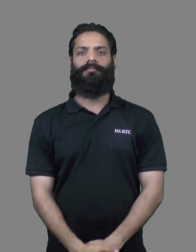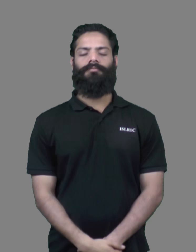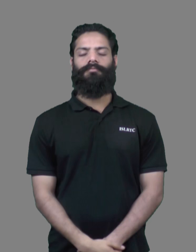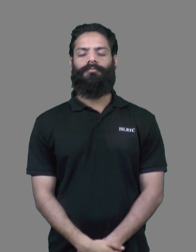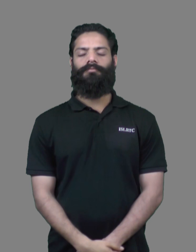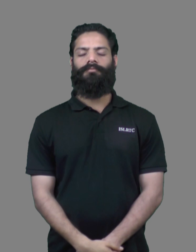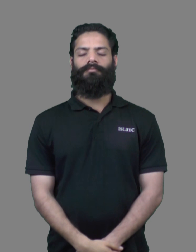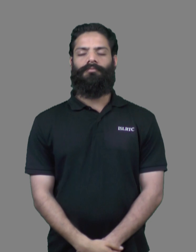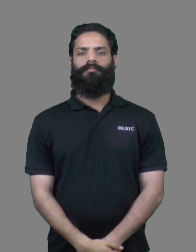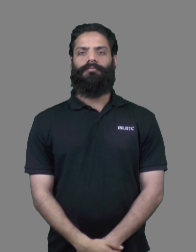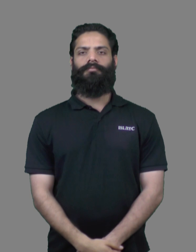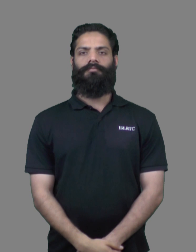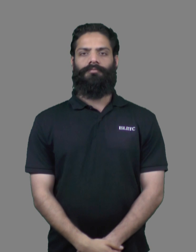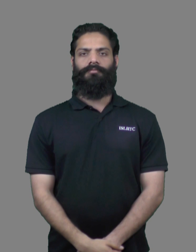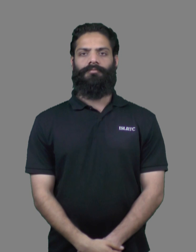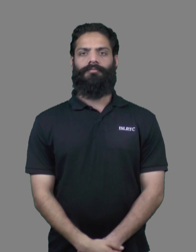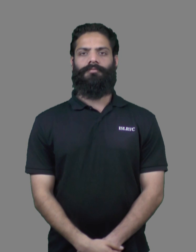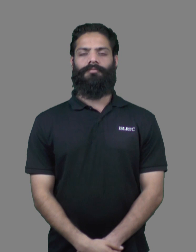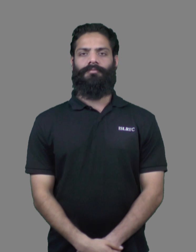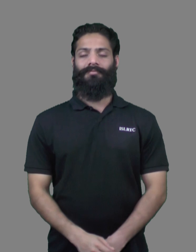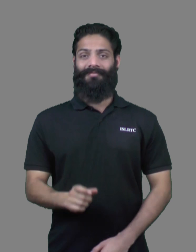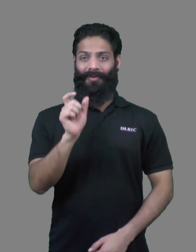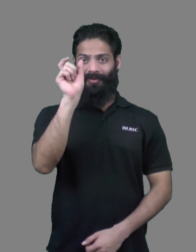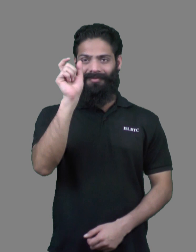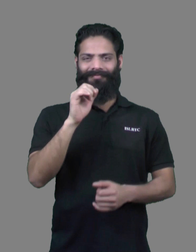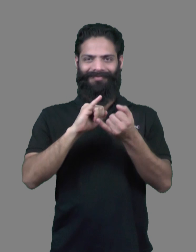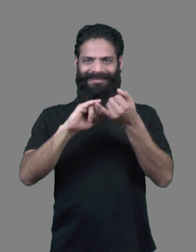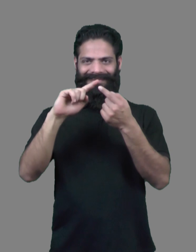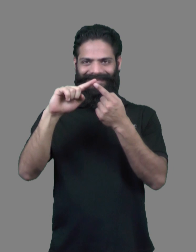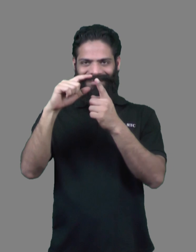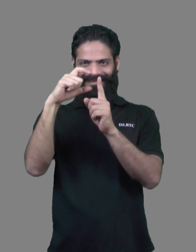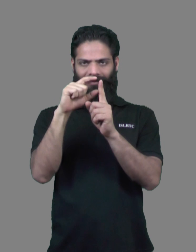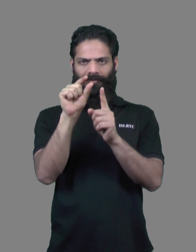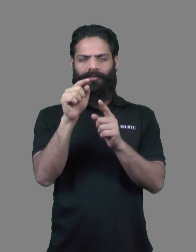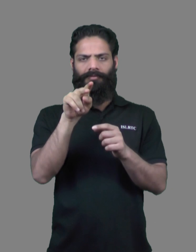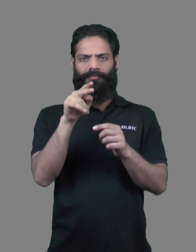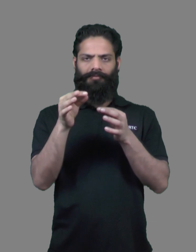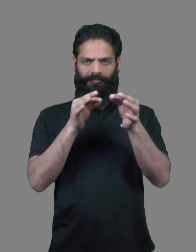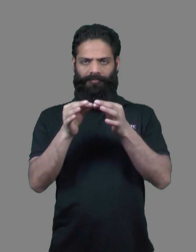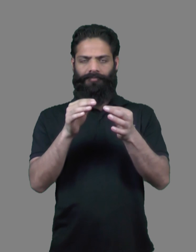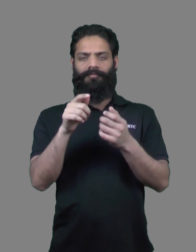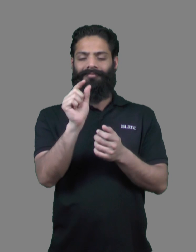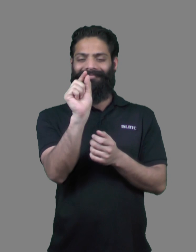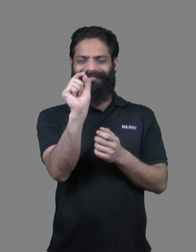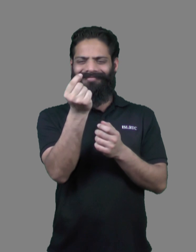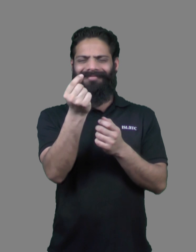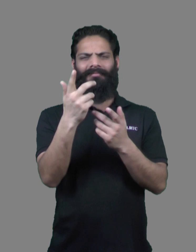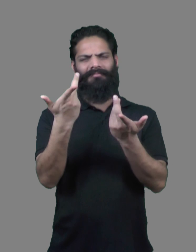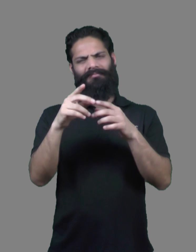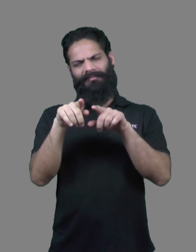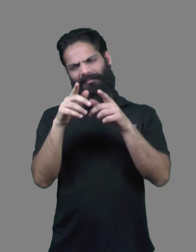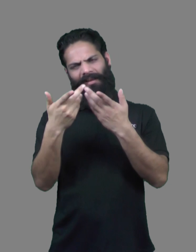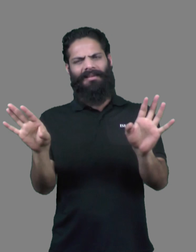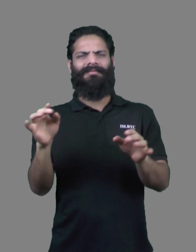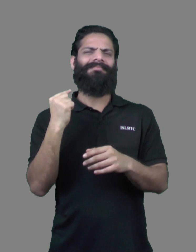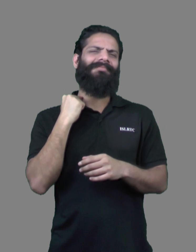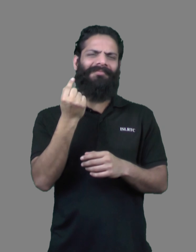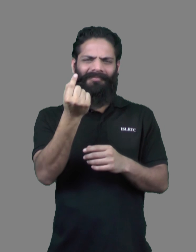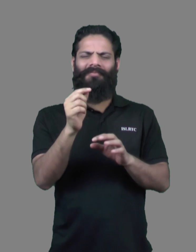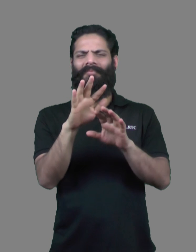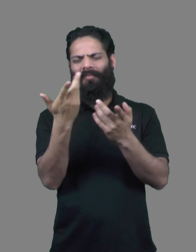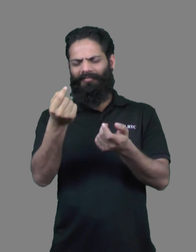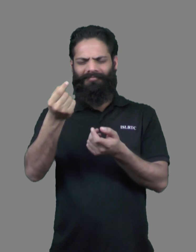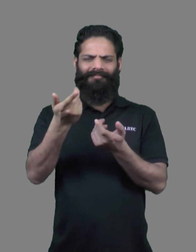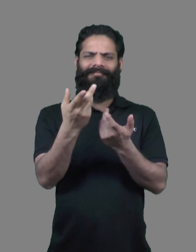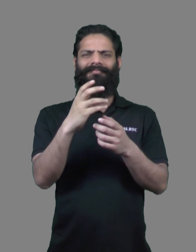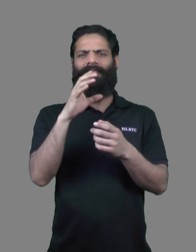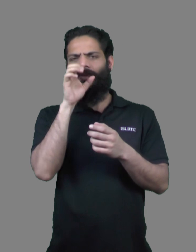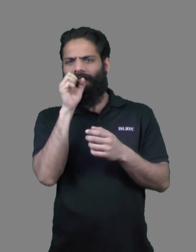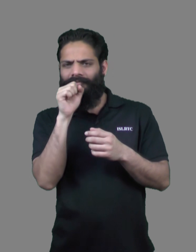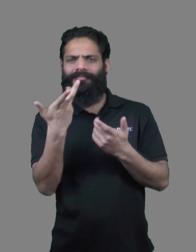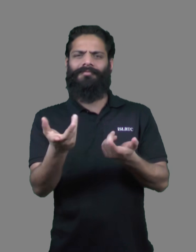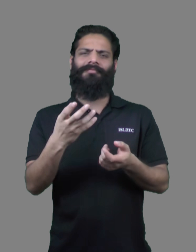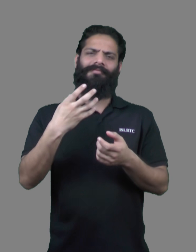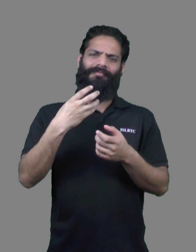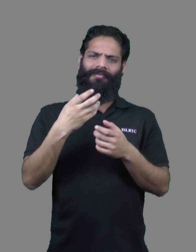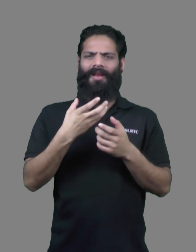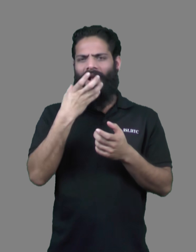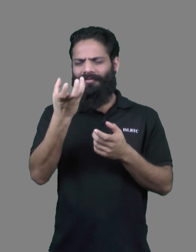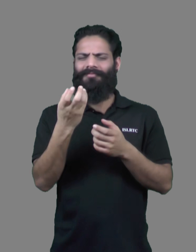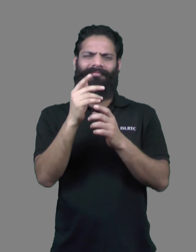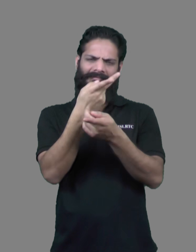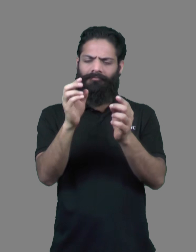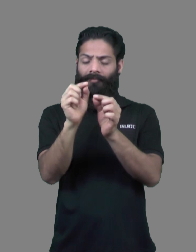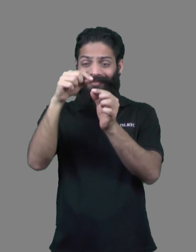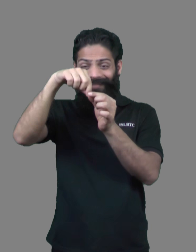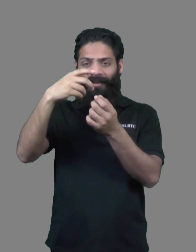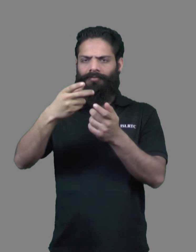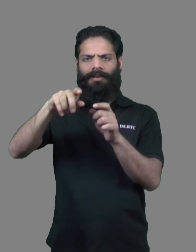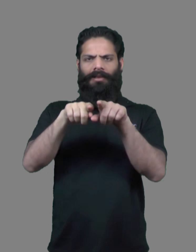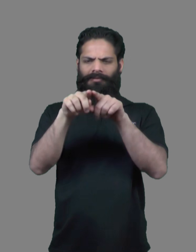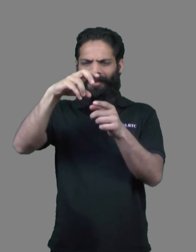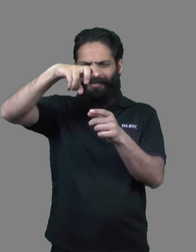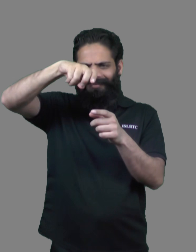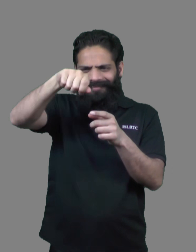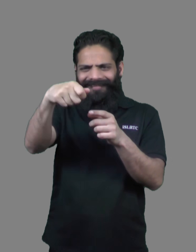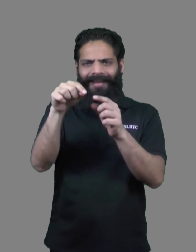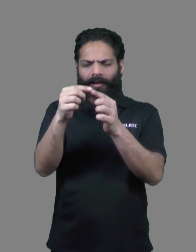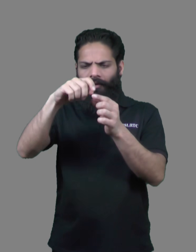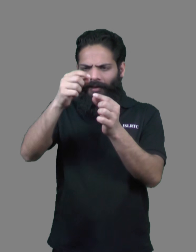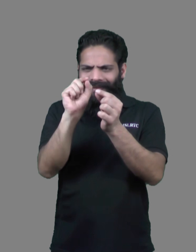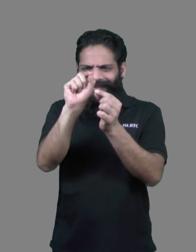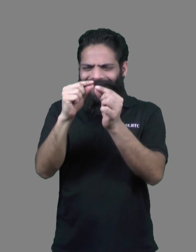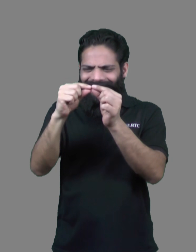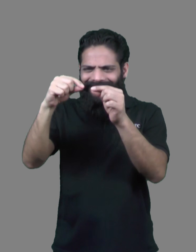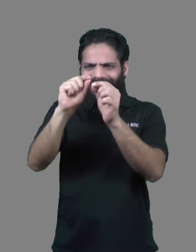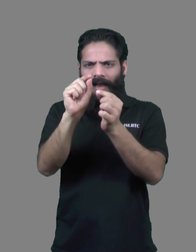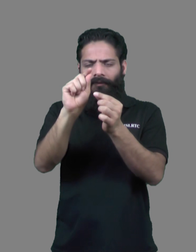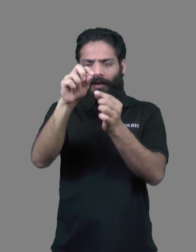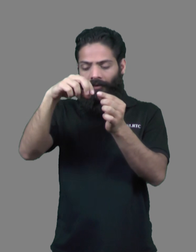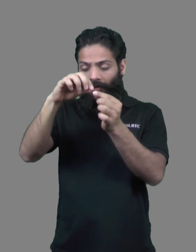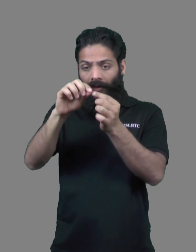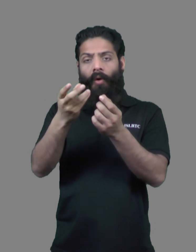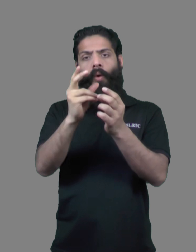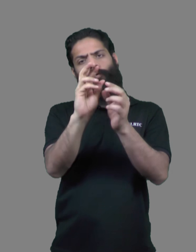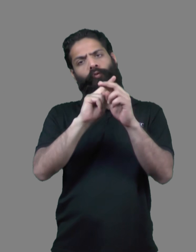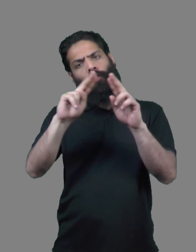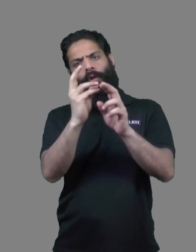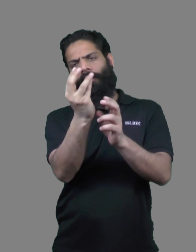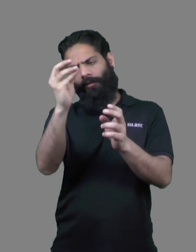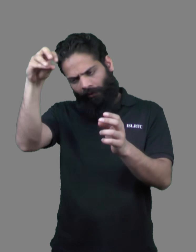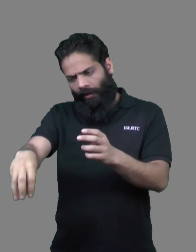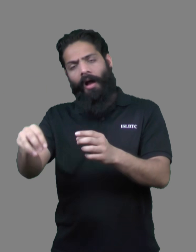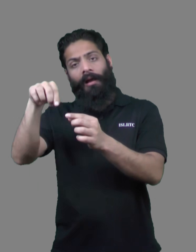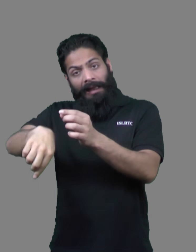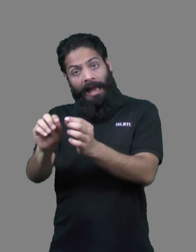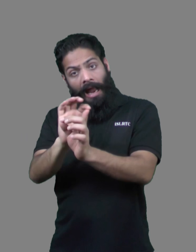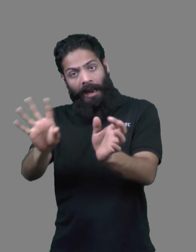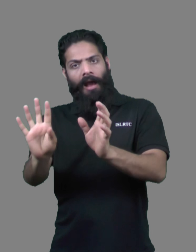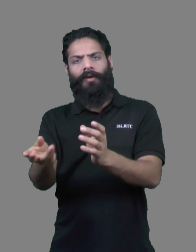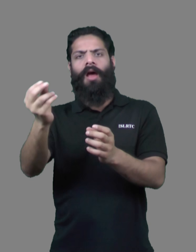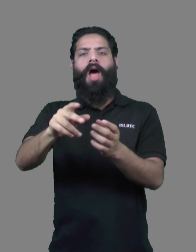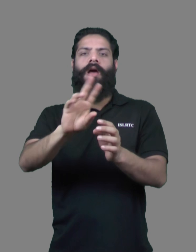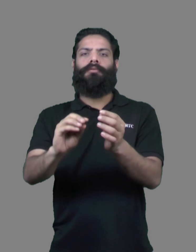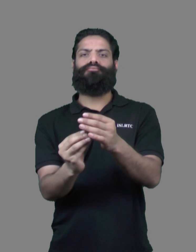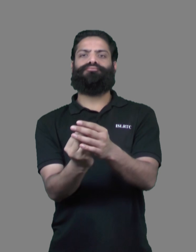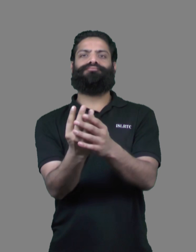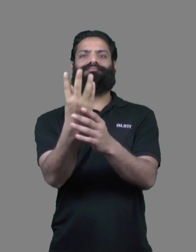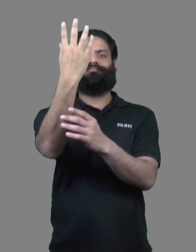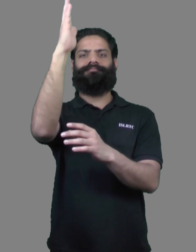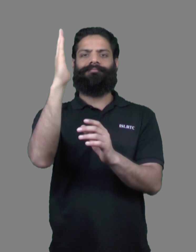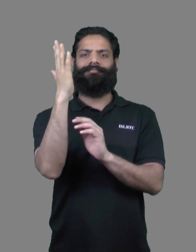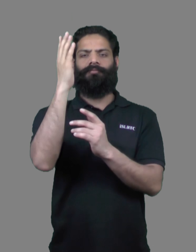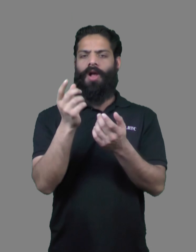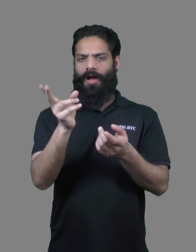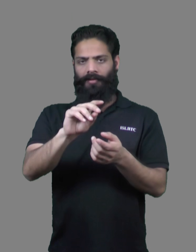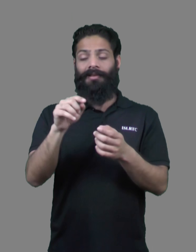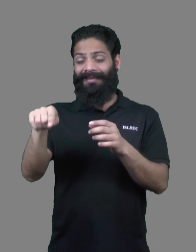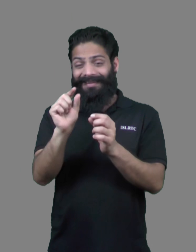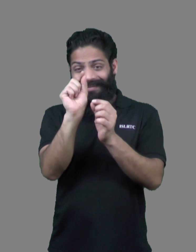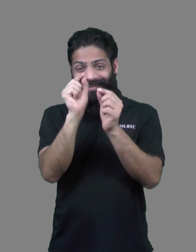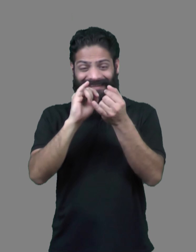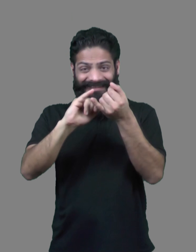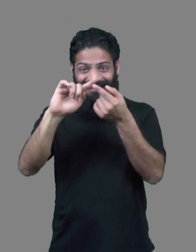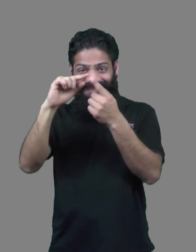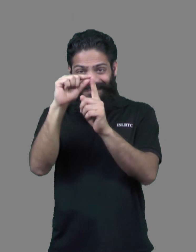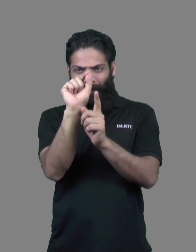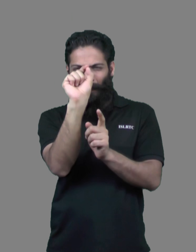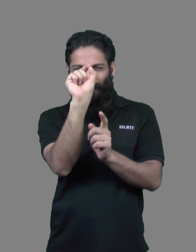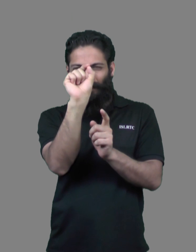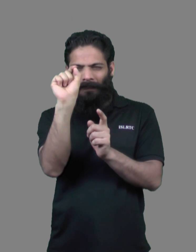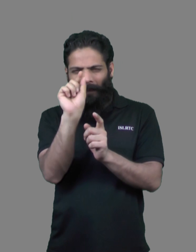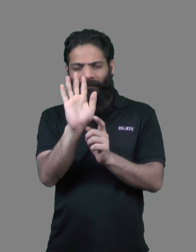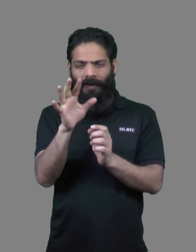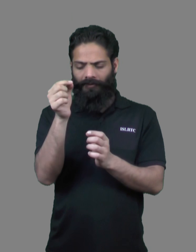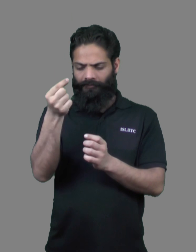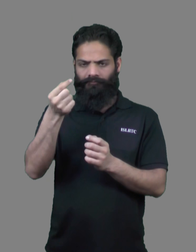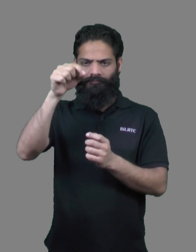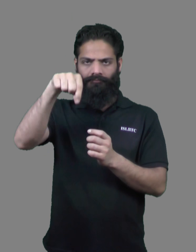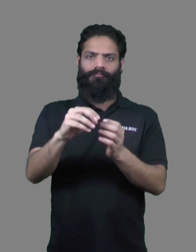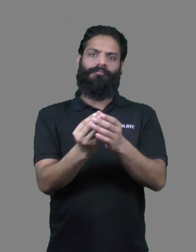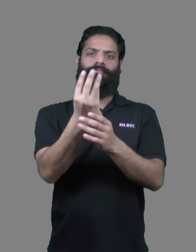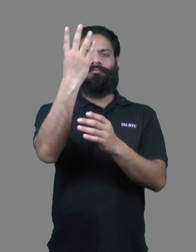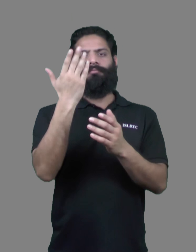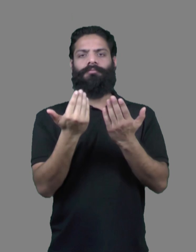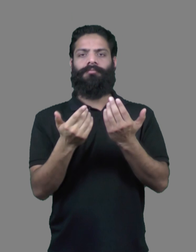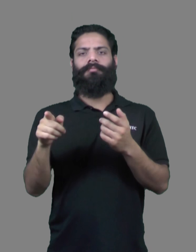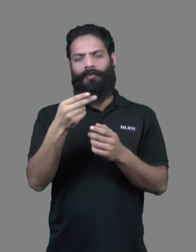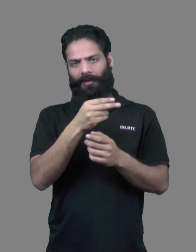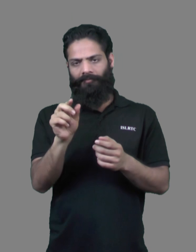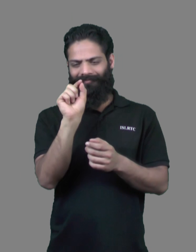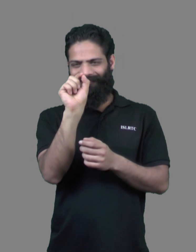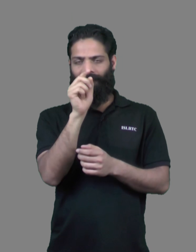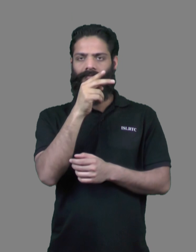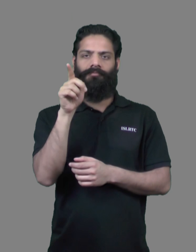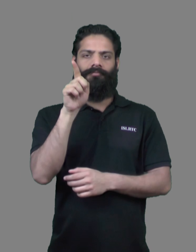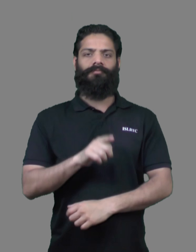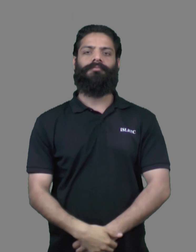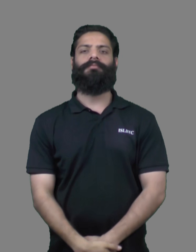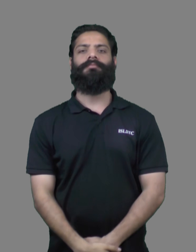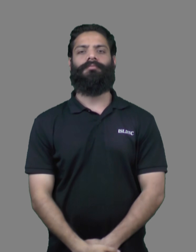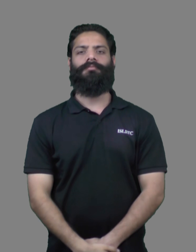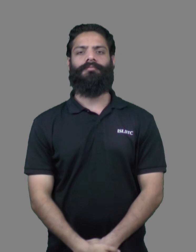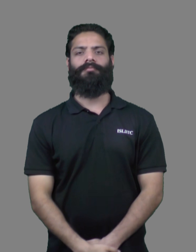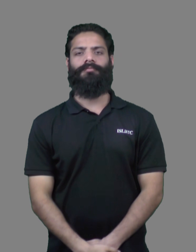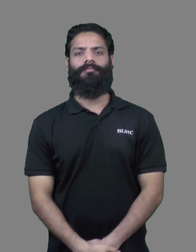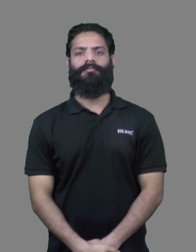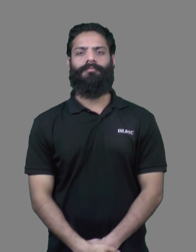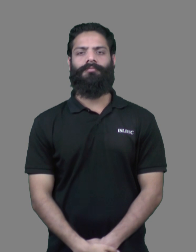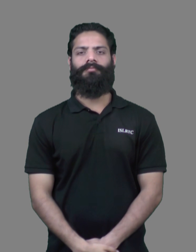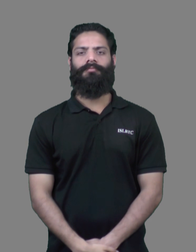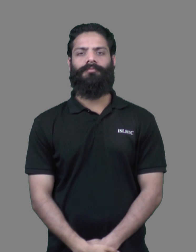Seeds